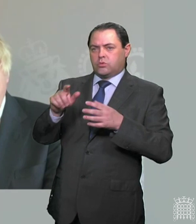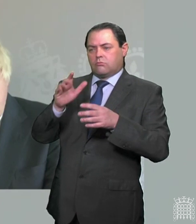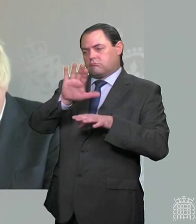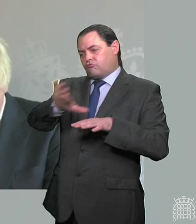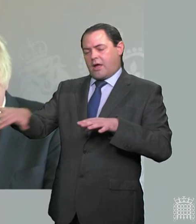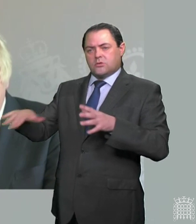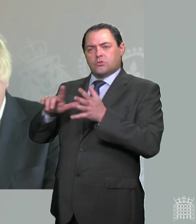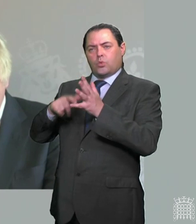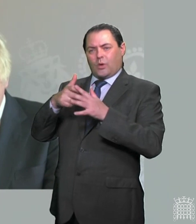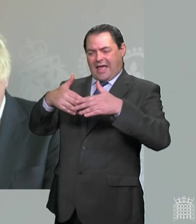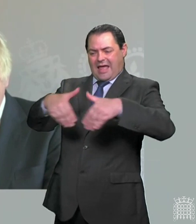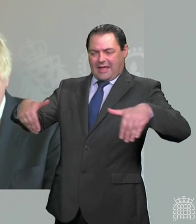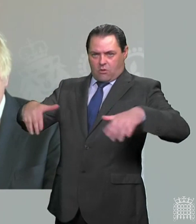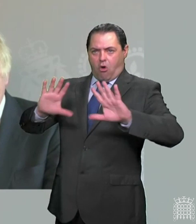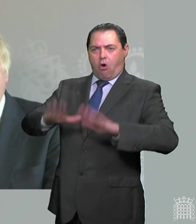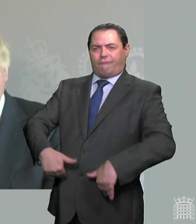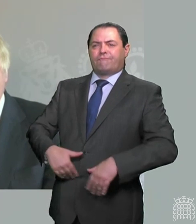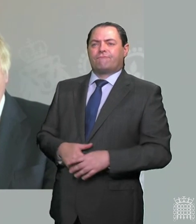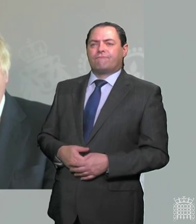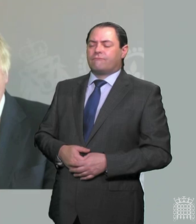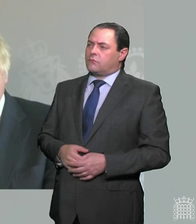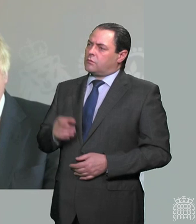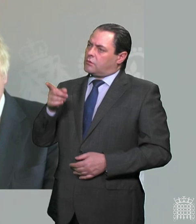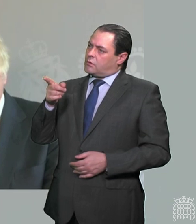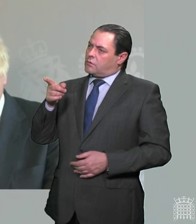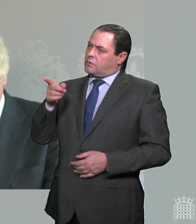I am grateful to the right honourable Gentleman.